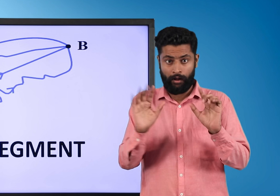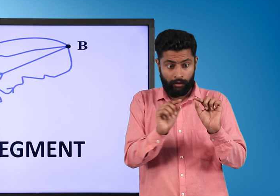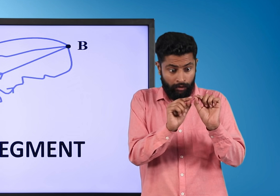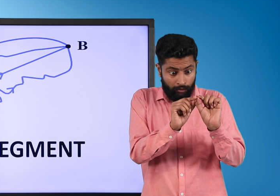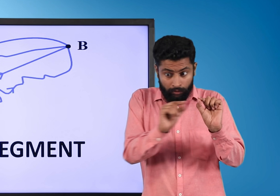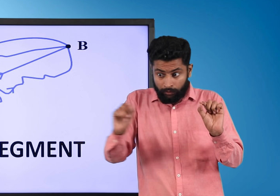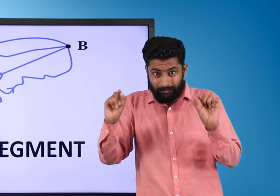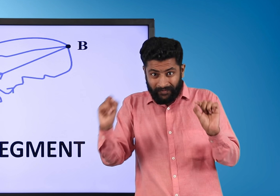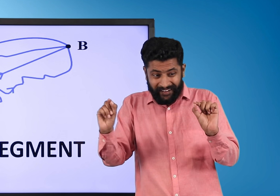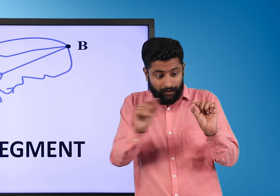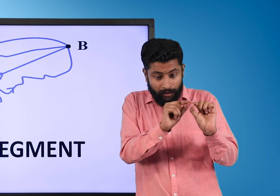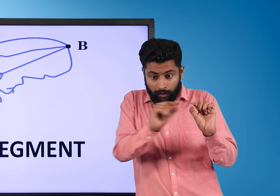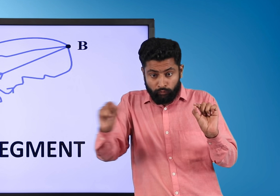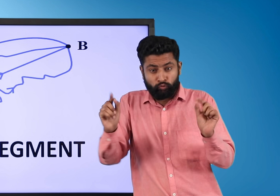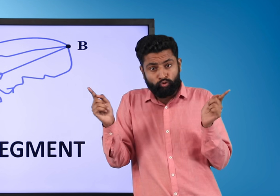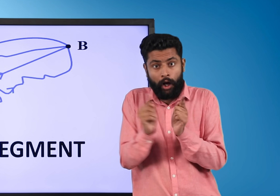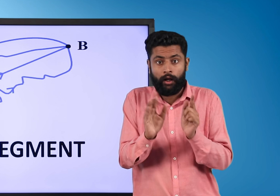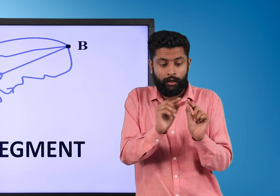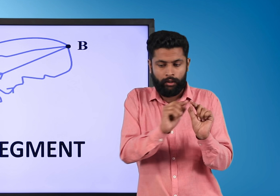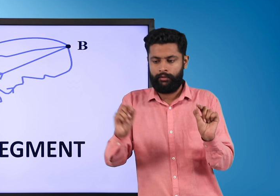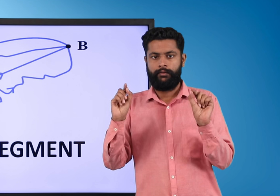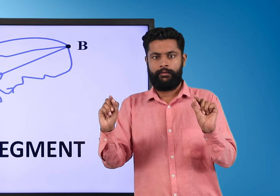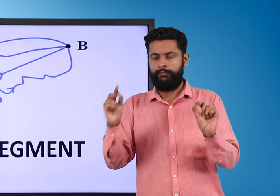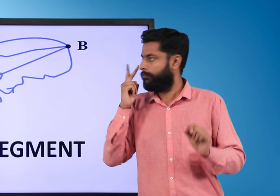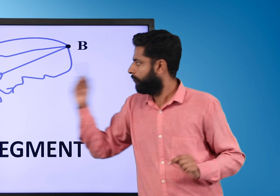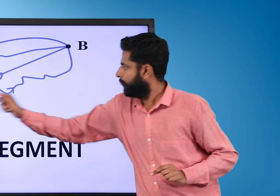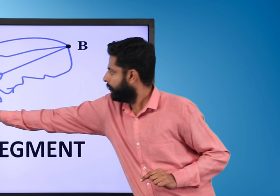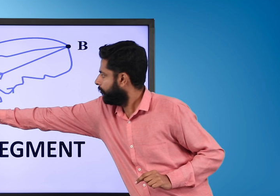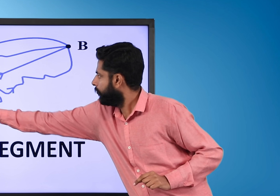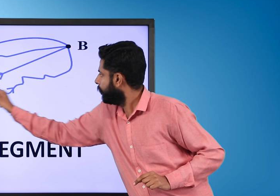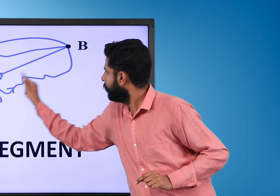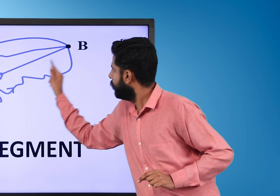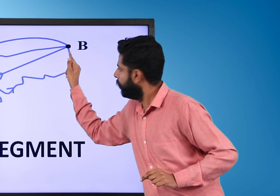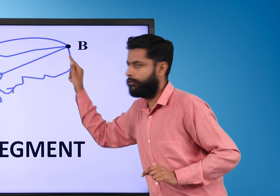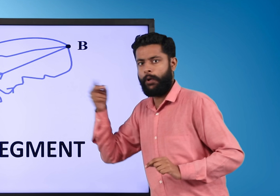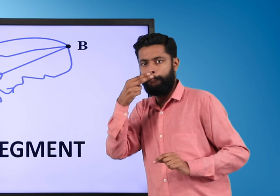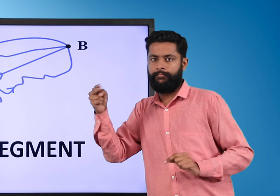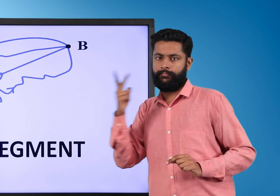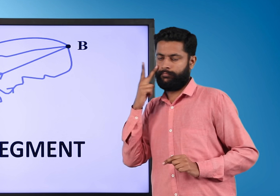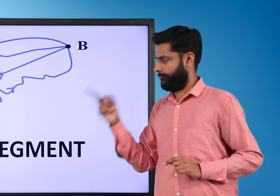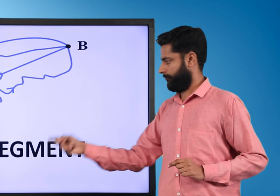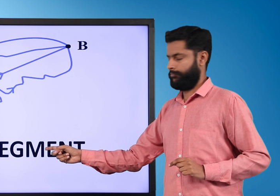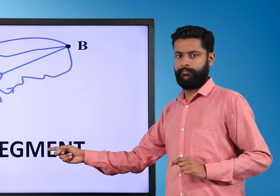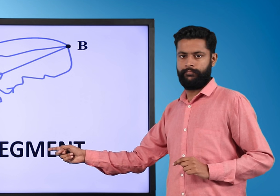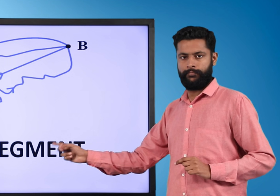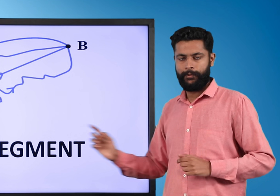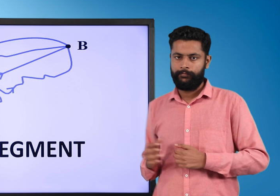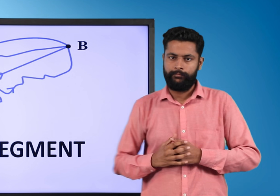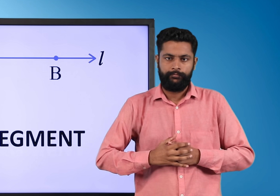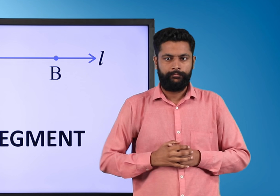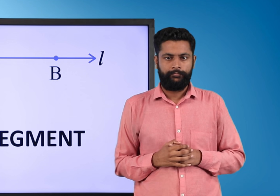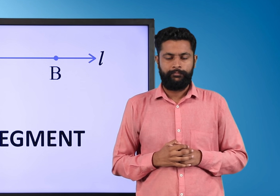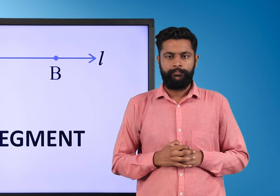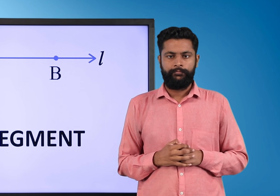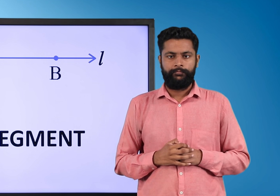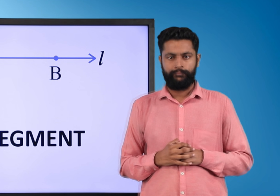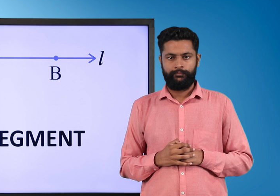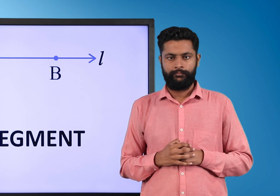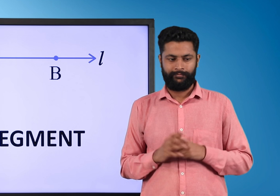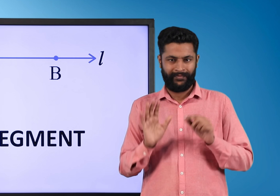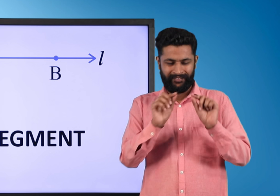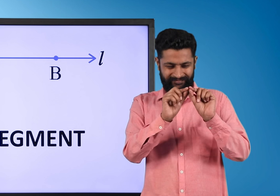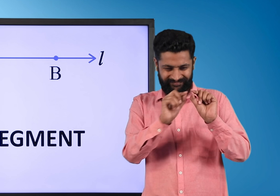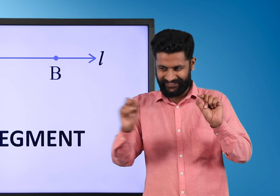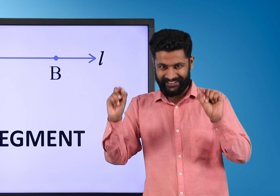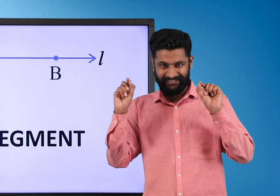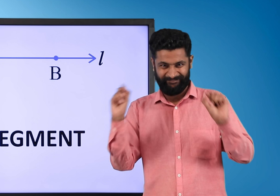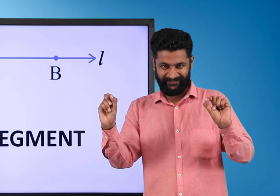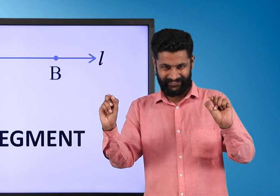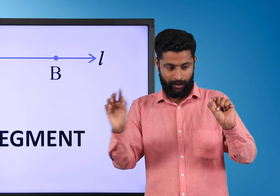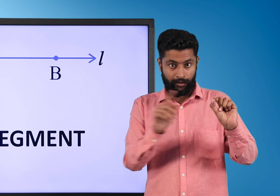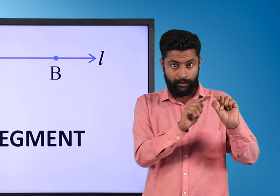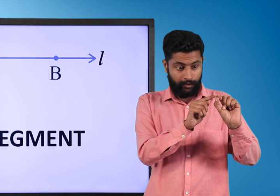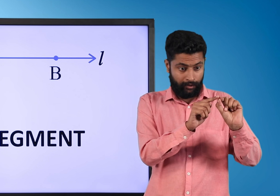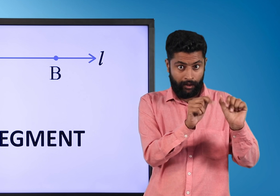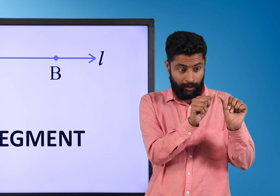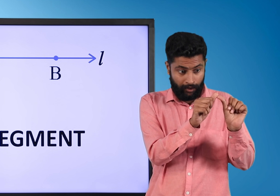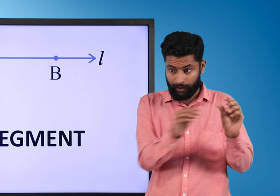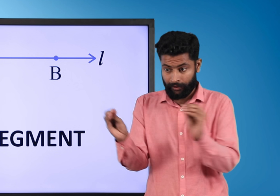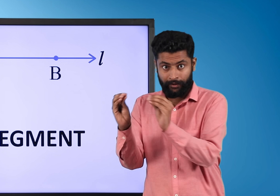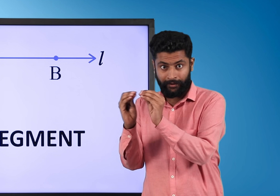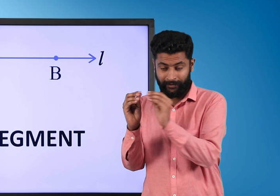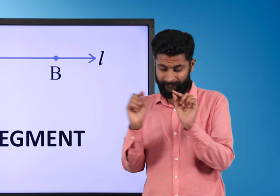A line segment is a fixed portion of a line. This makes it possible to measure a line segment.